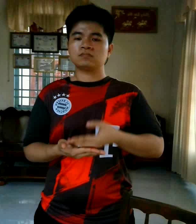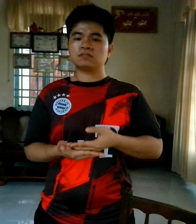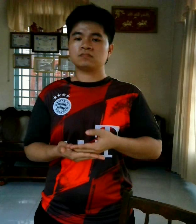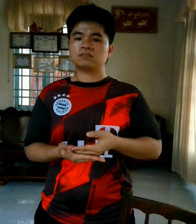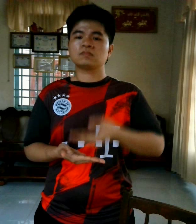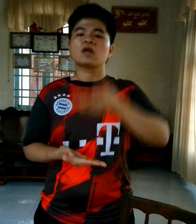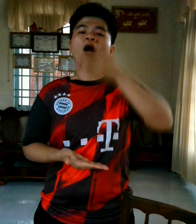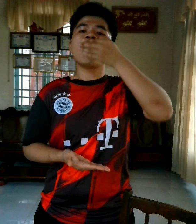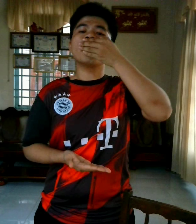sup